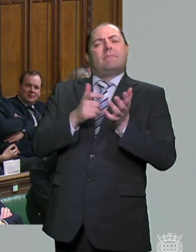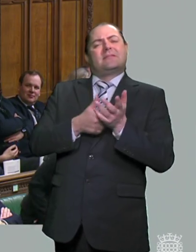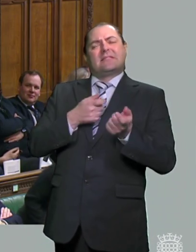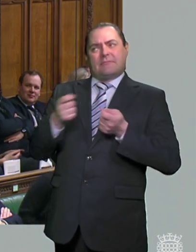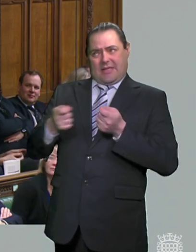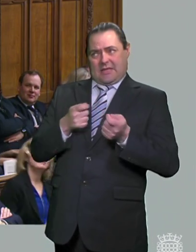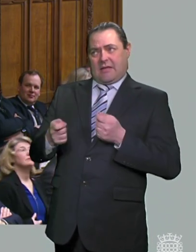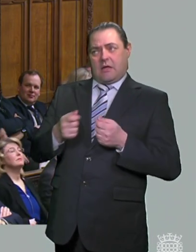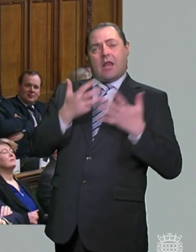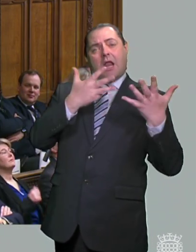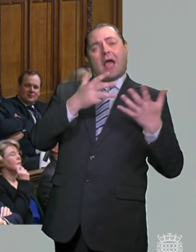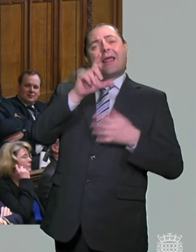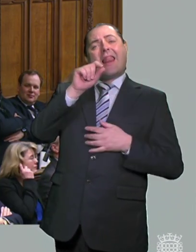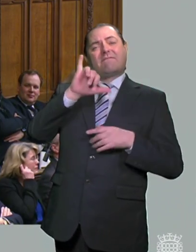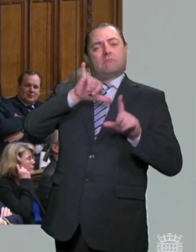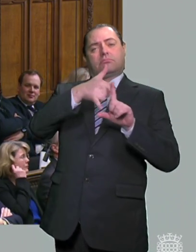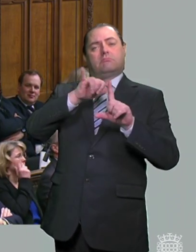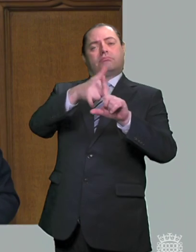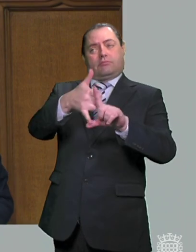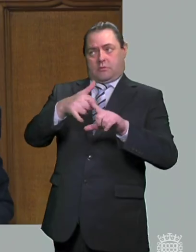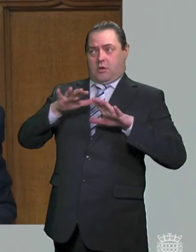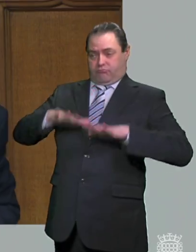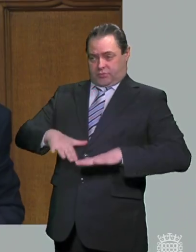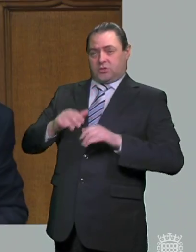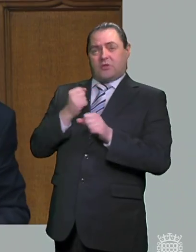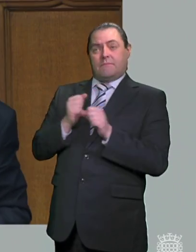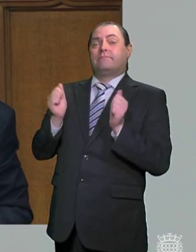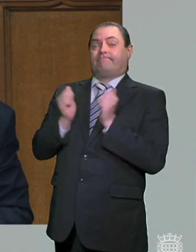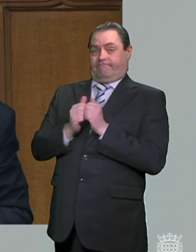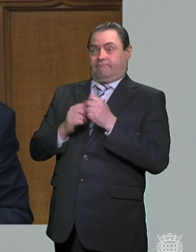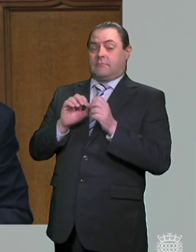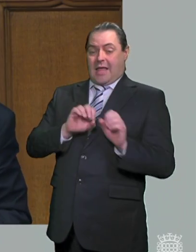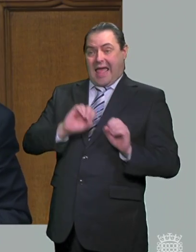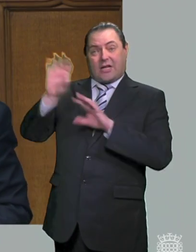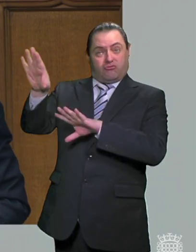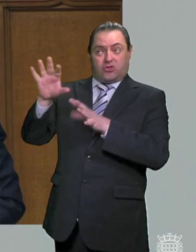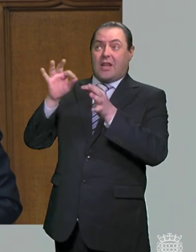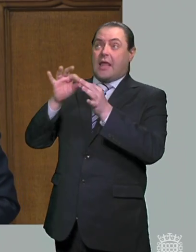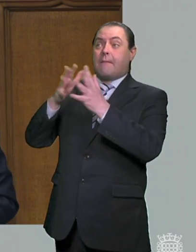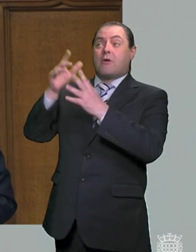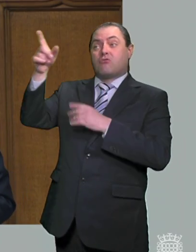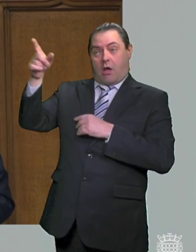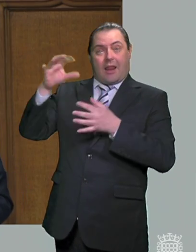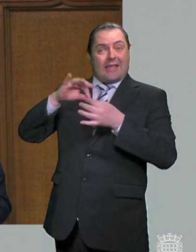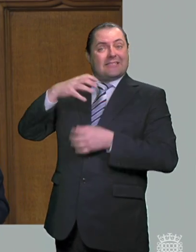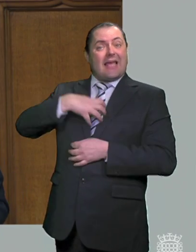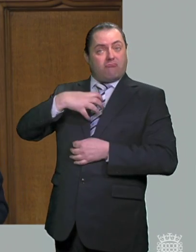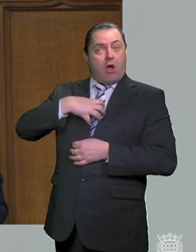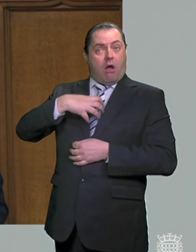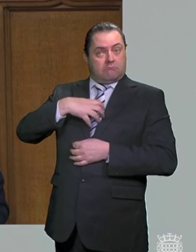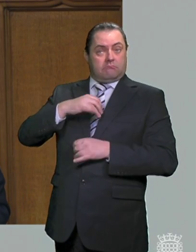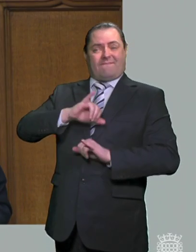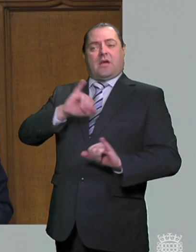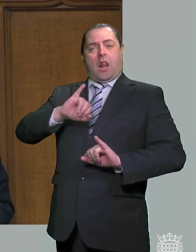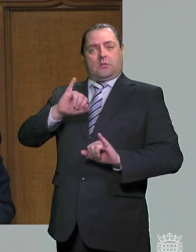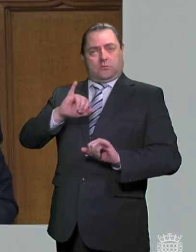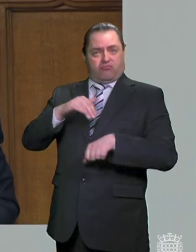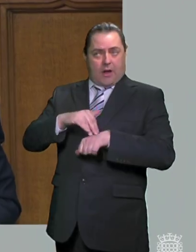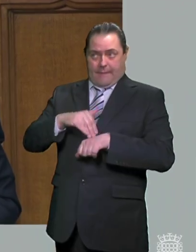In the aftermath of 9/11, the British Government signed an extradition treaty with the United States with the intention of covering terrorism and other violent crime.